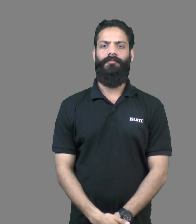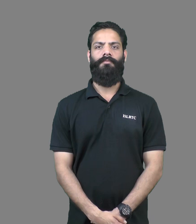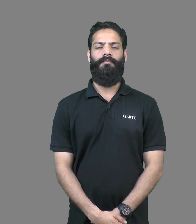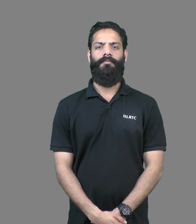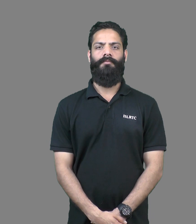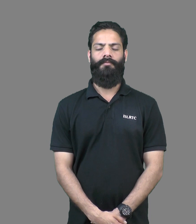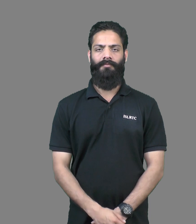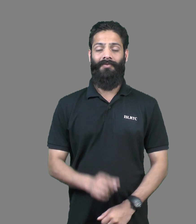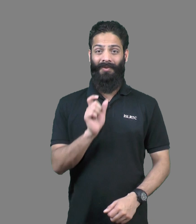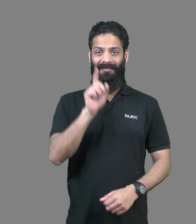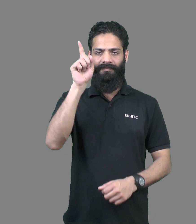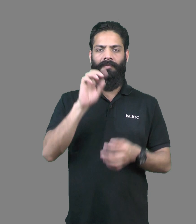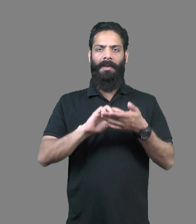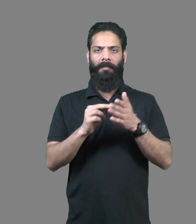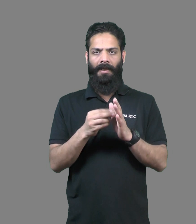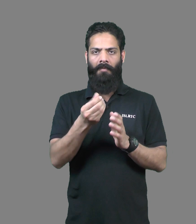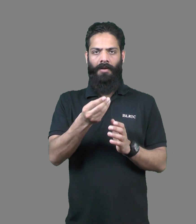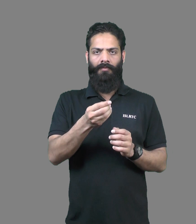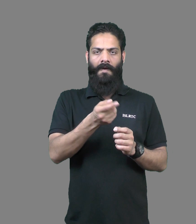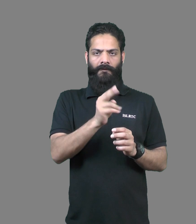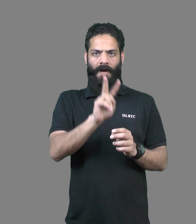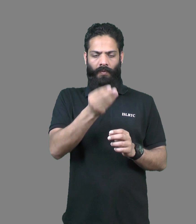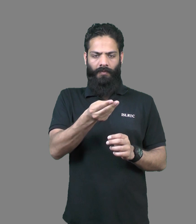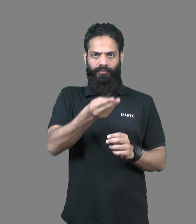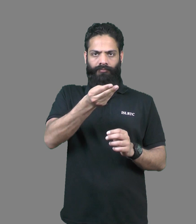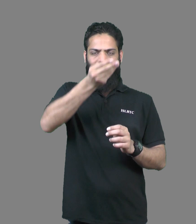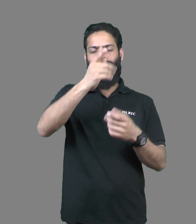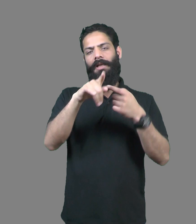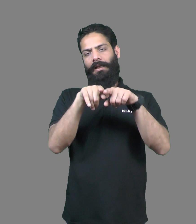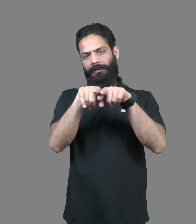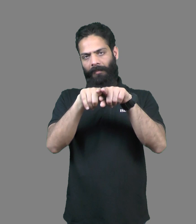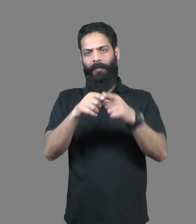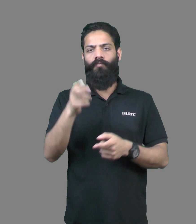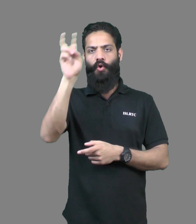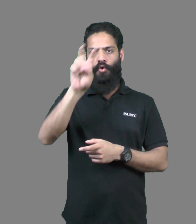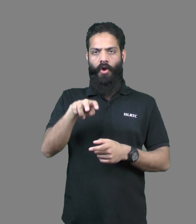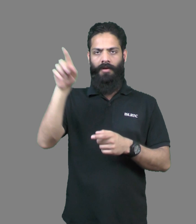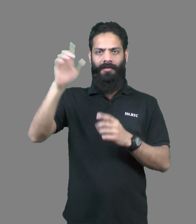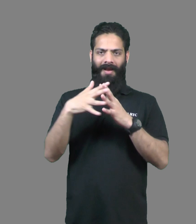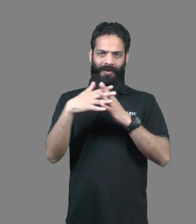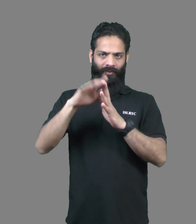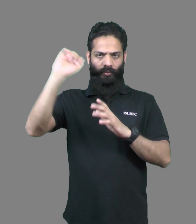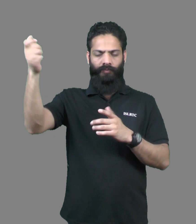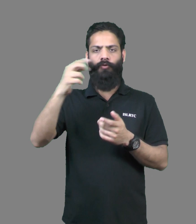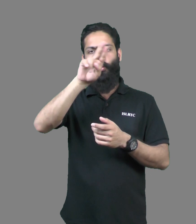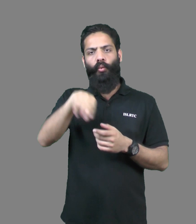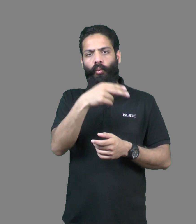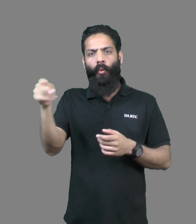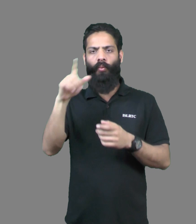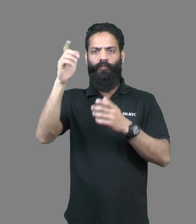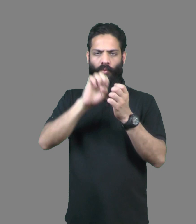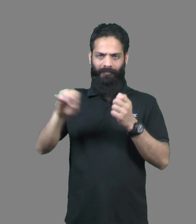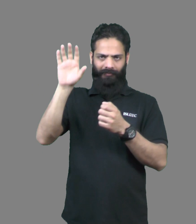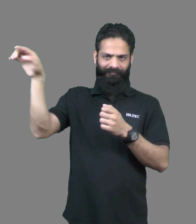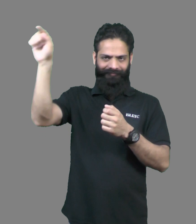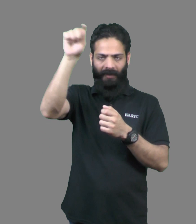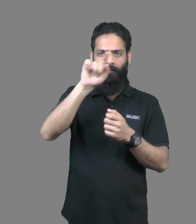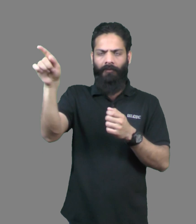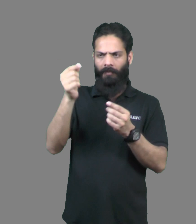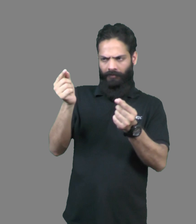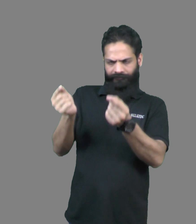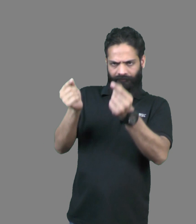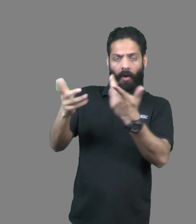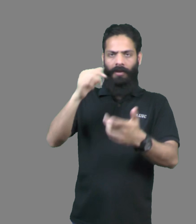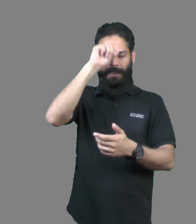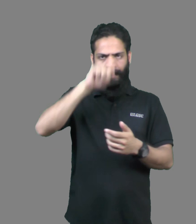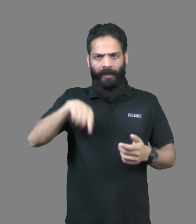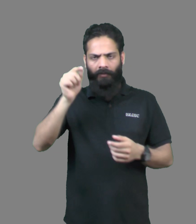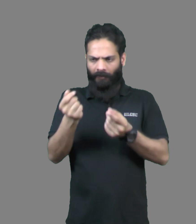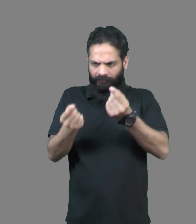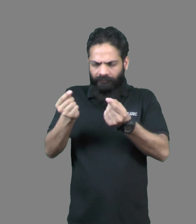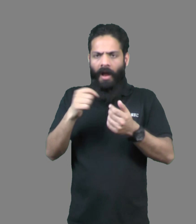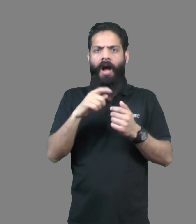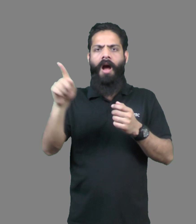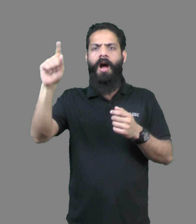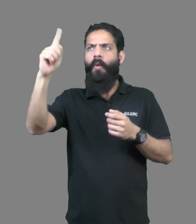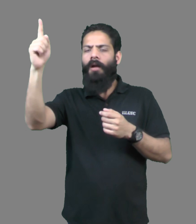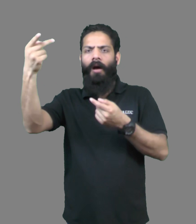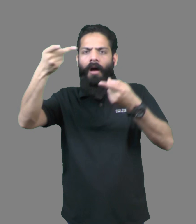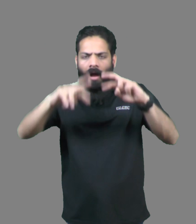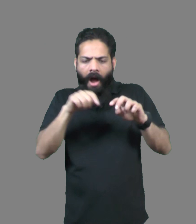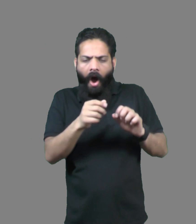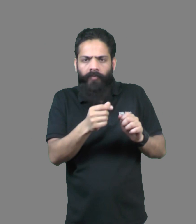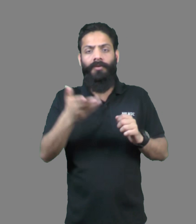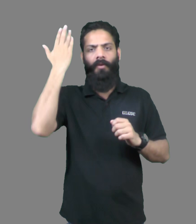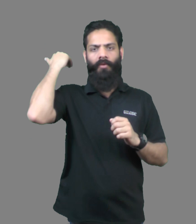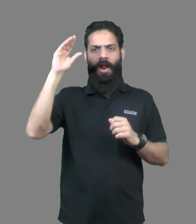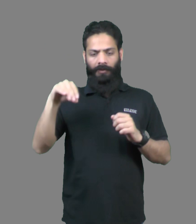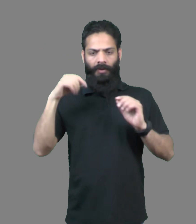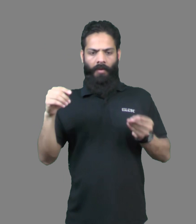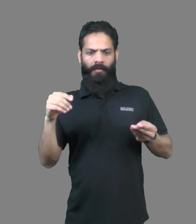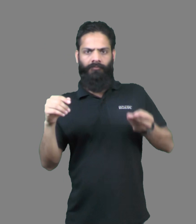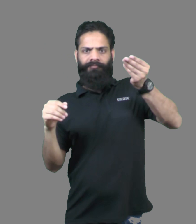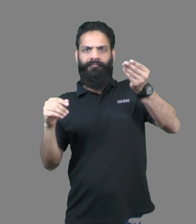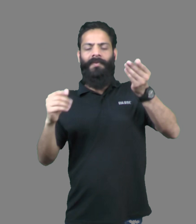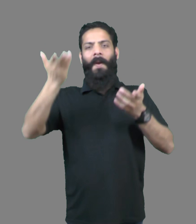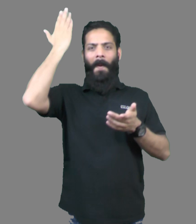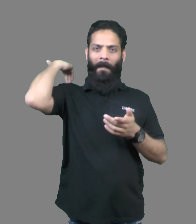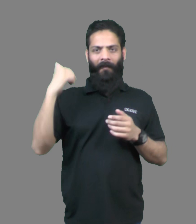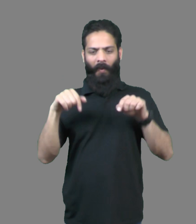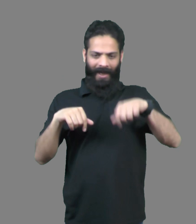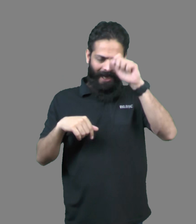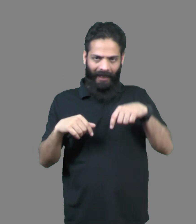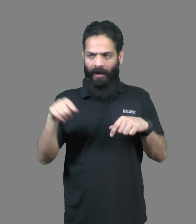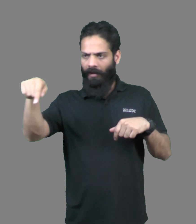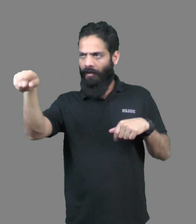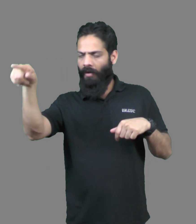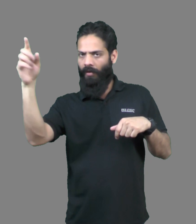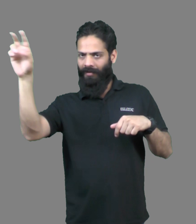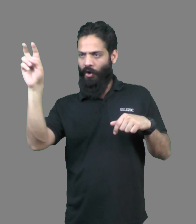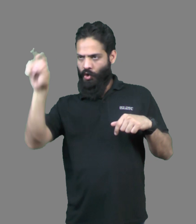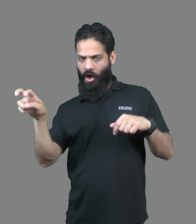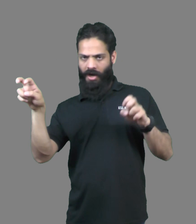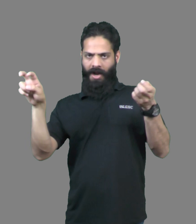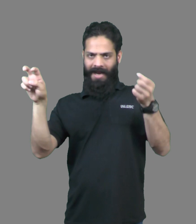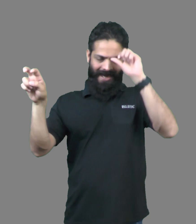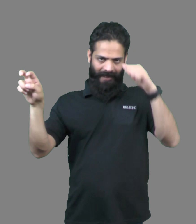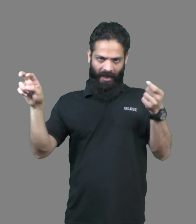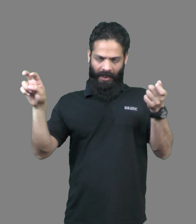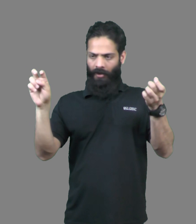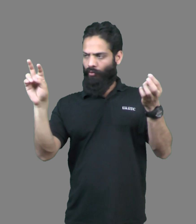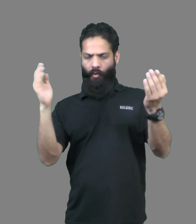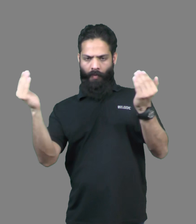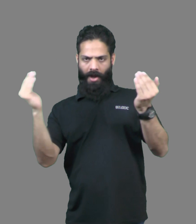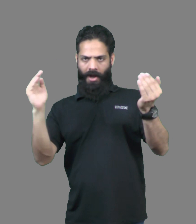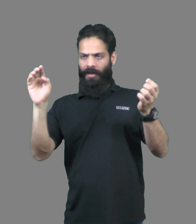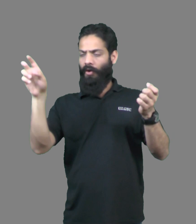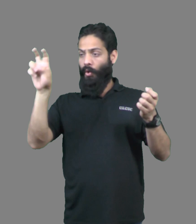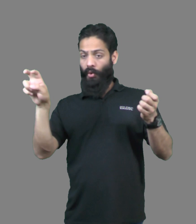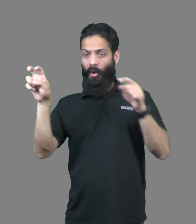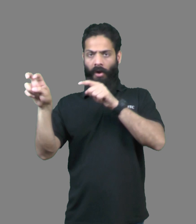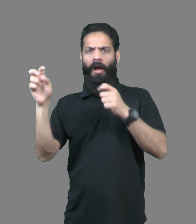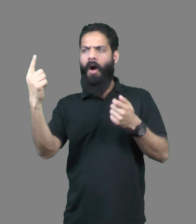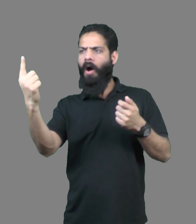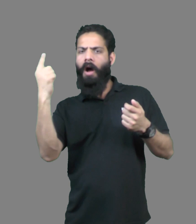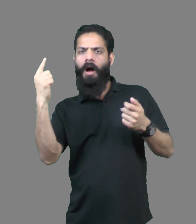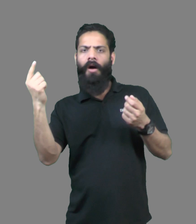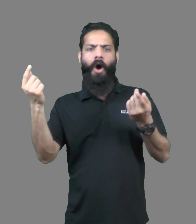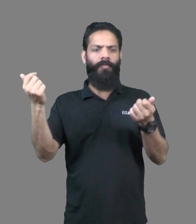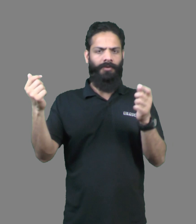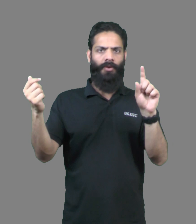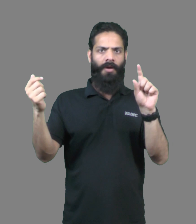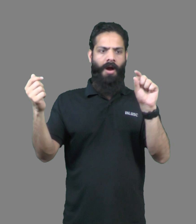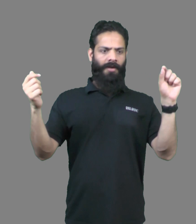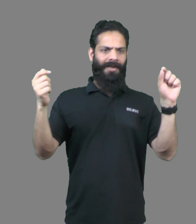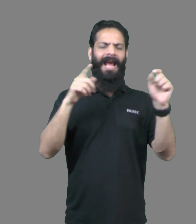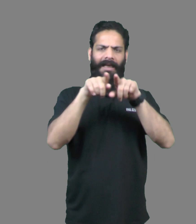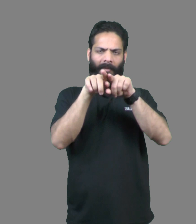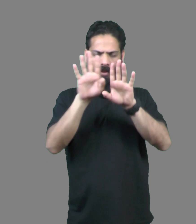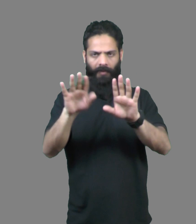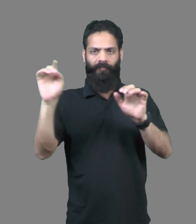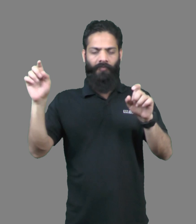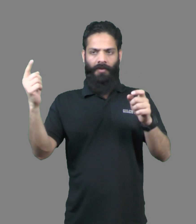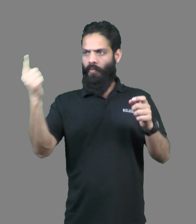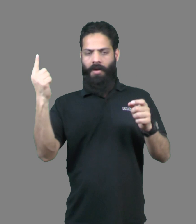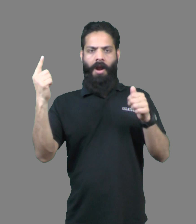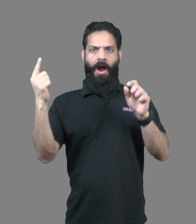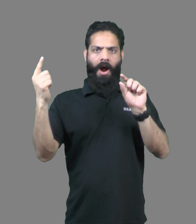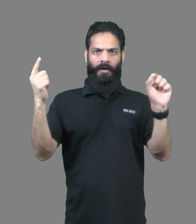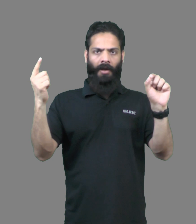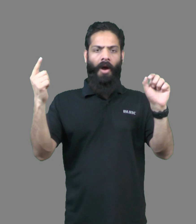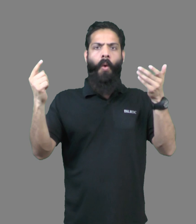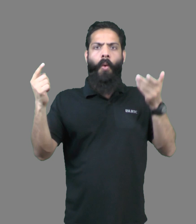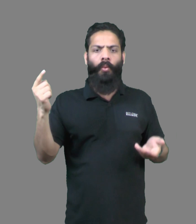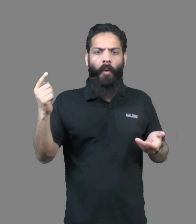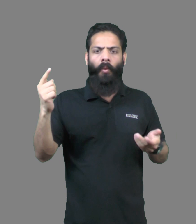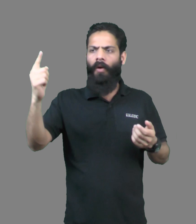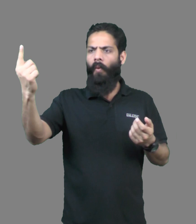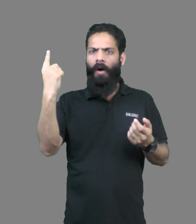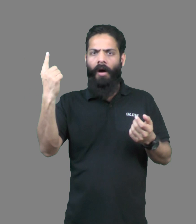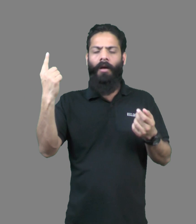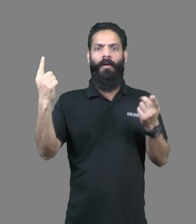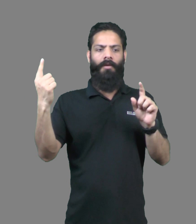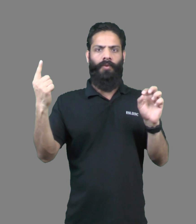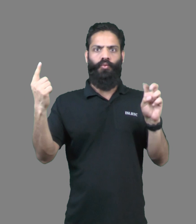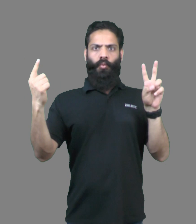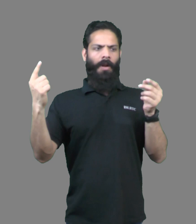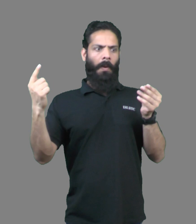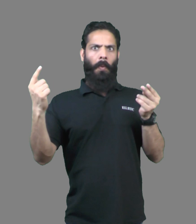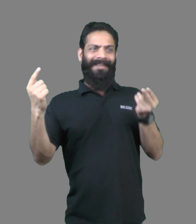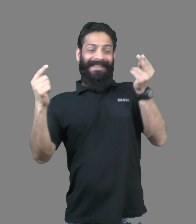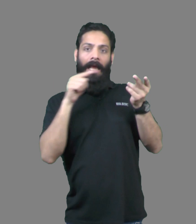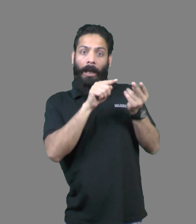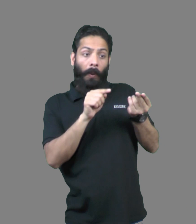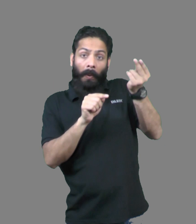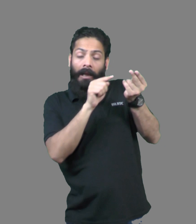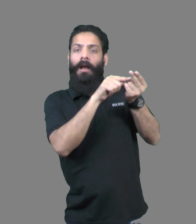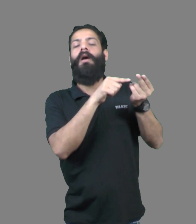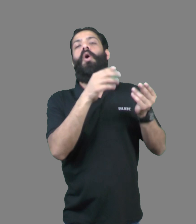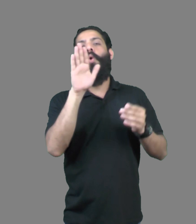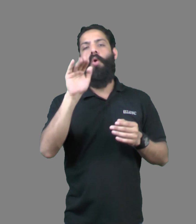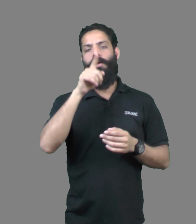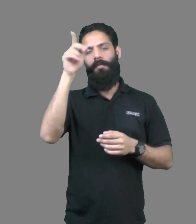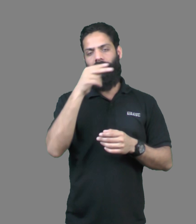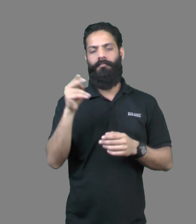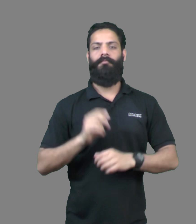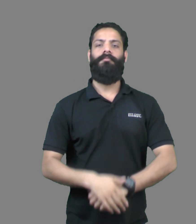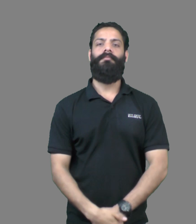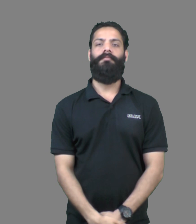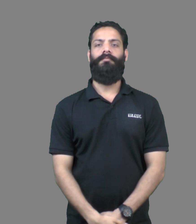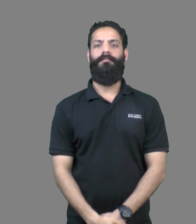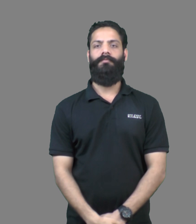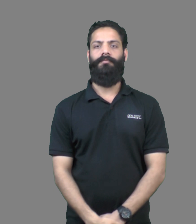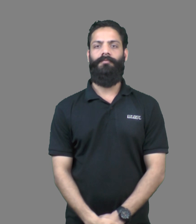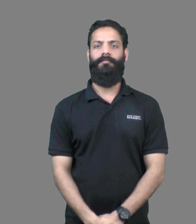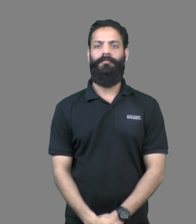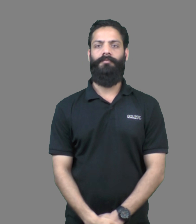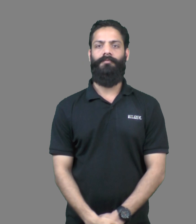Appreciation